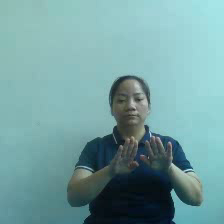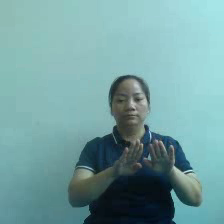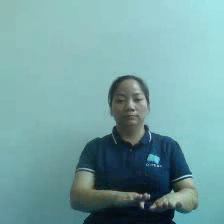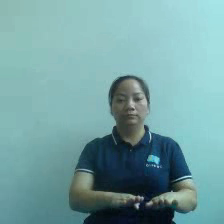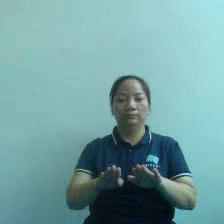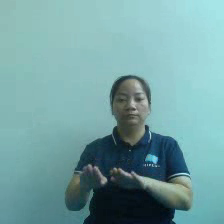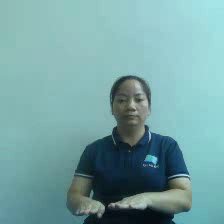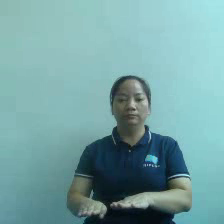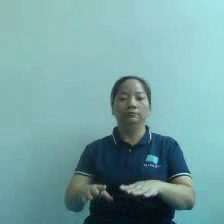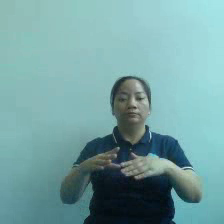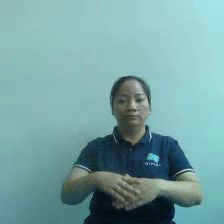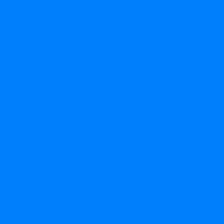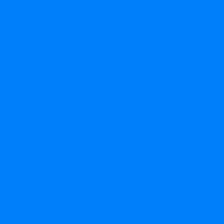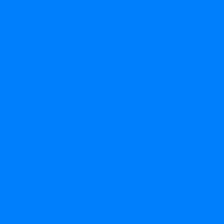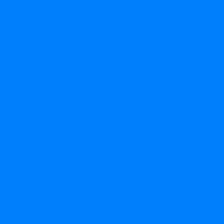Chậm lại